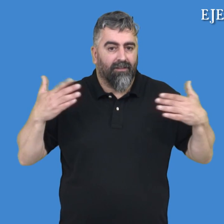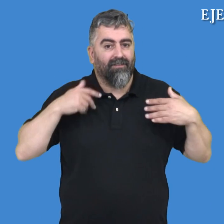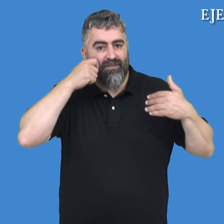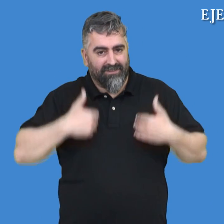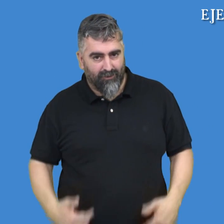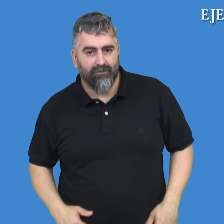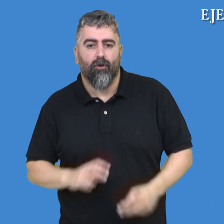cuerpo